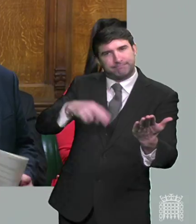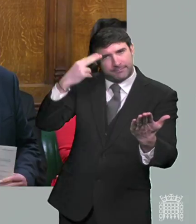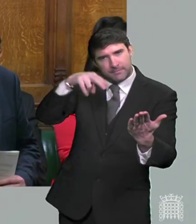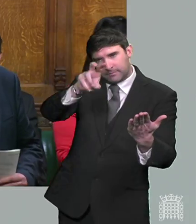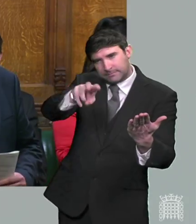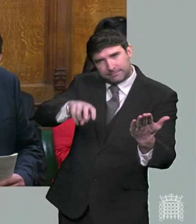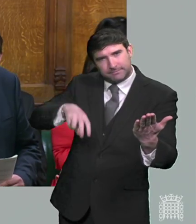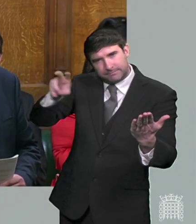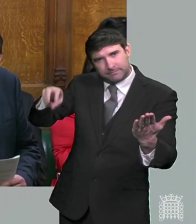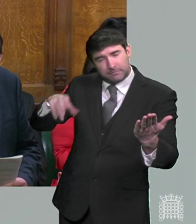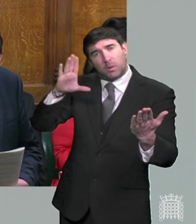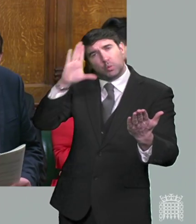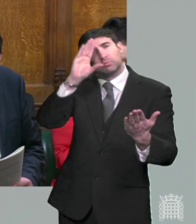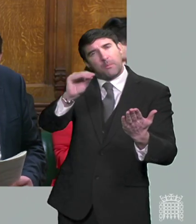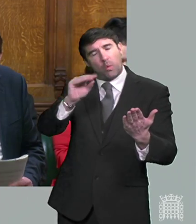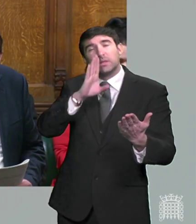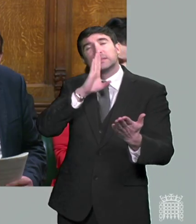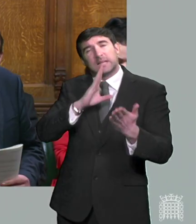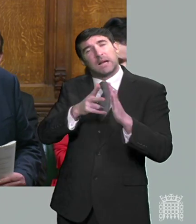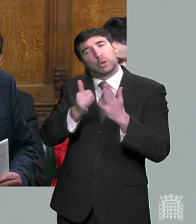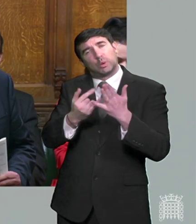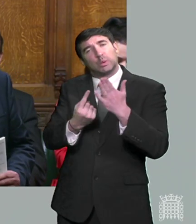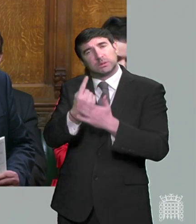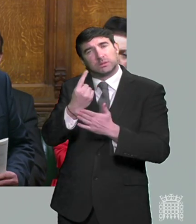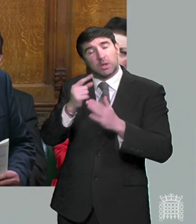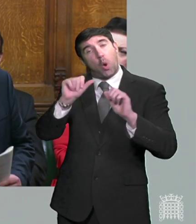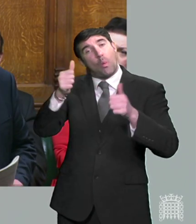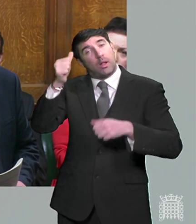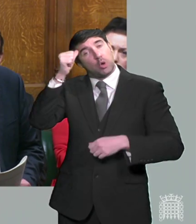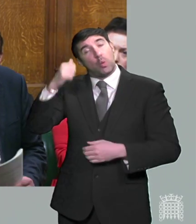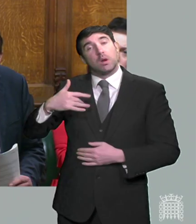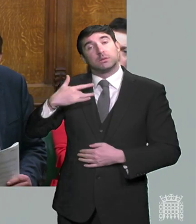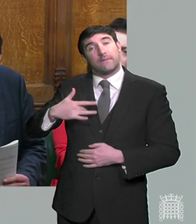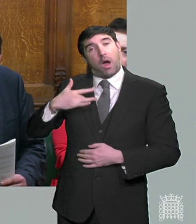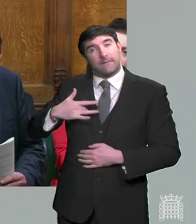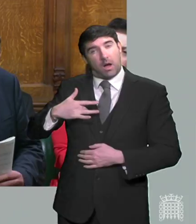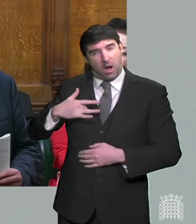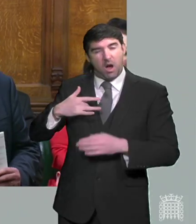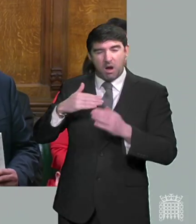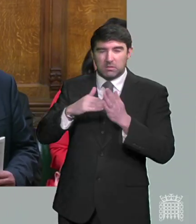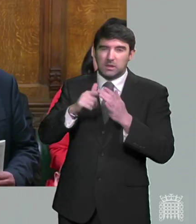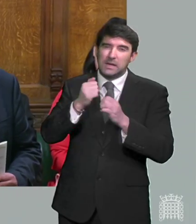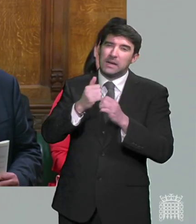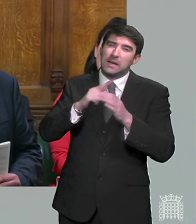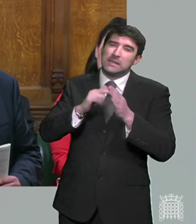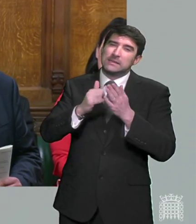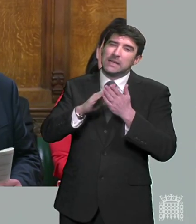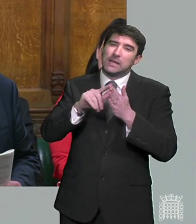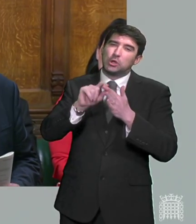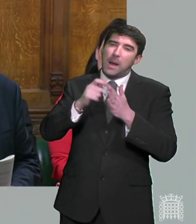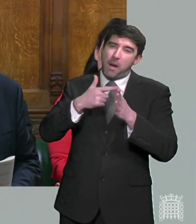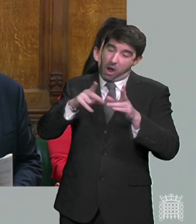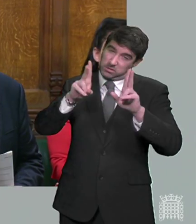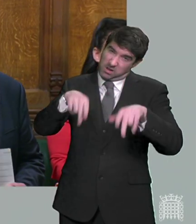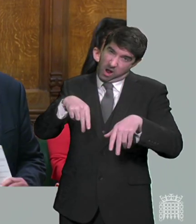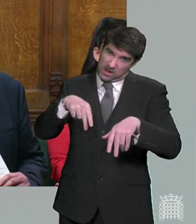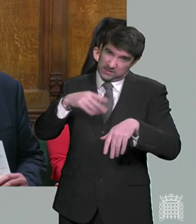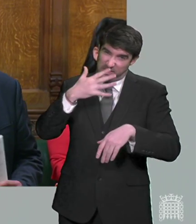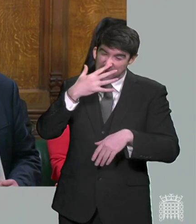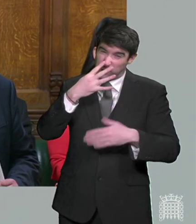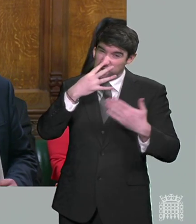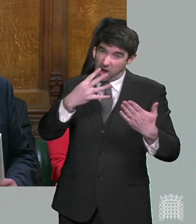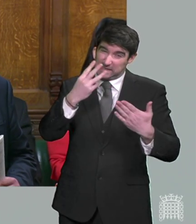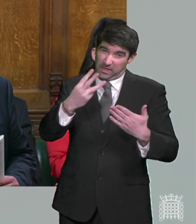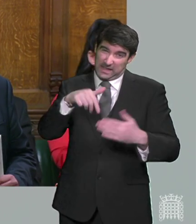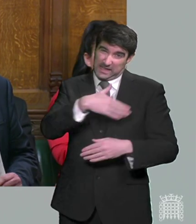I have to report some very sad news to the House. The well-known holocaust survivor Zigi Shipper died at the age of 93 in the early hours of this morning.